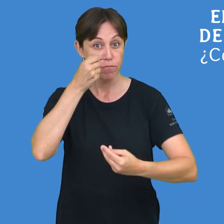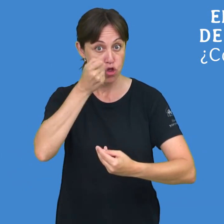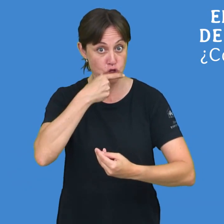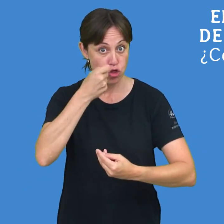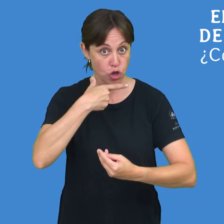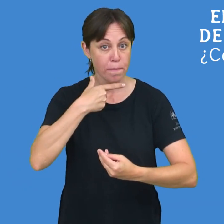droga